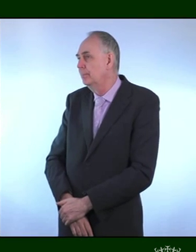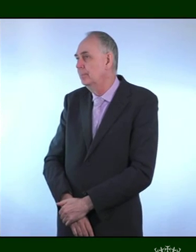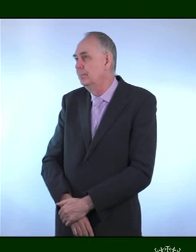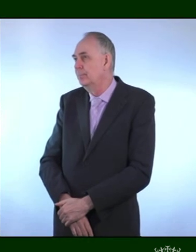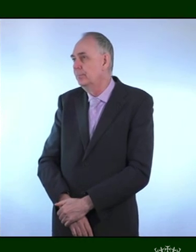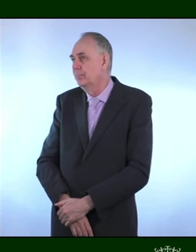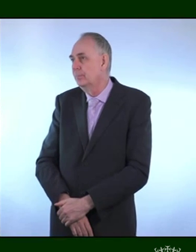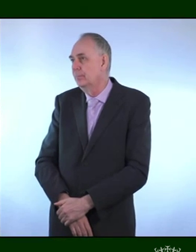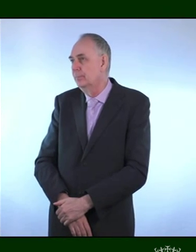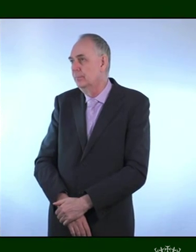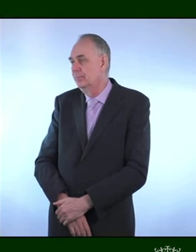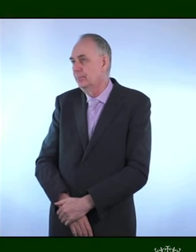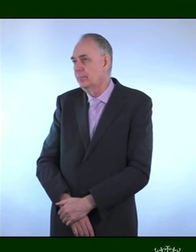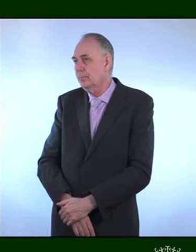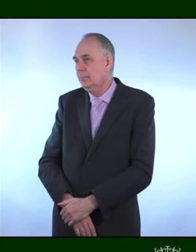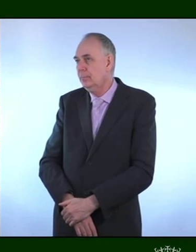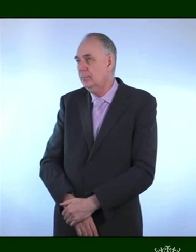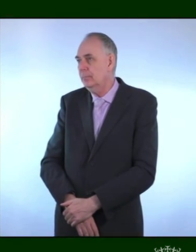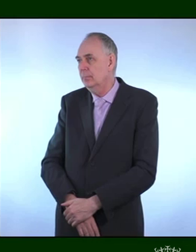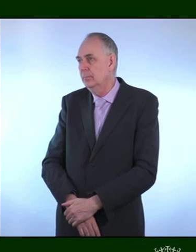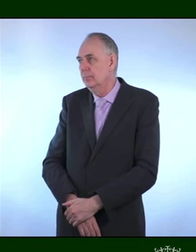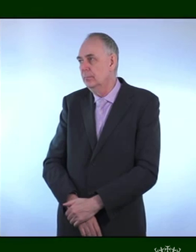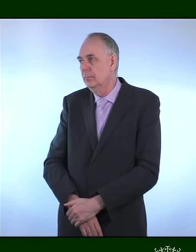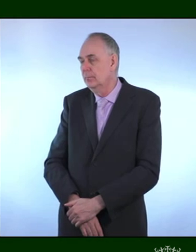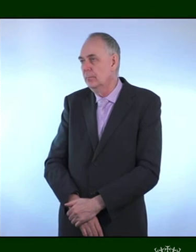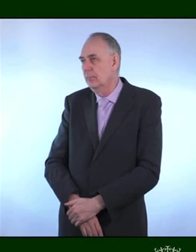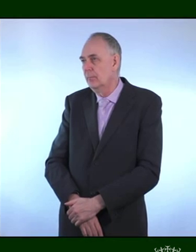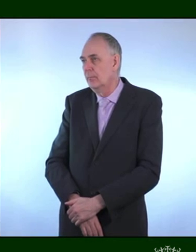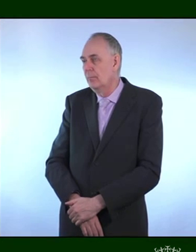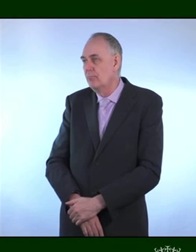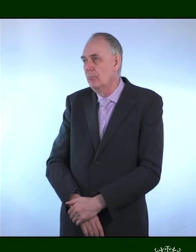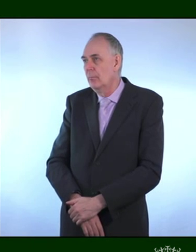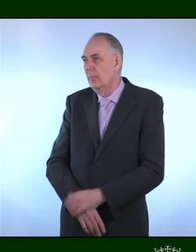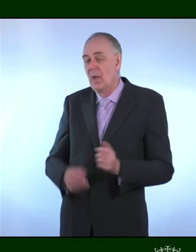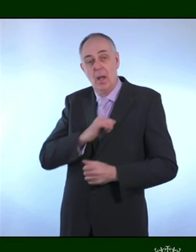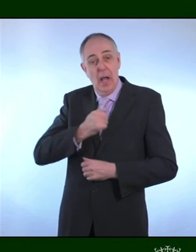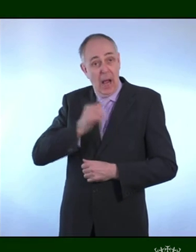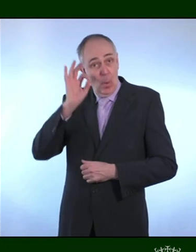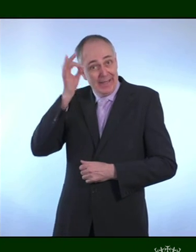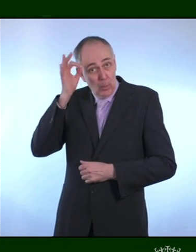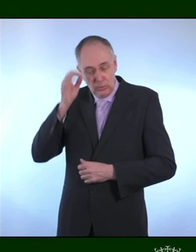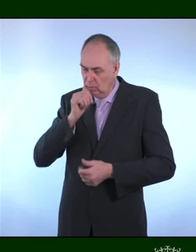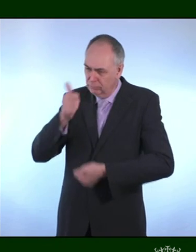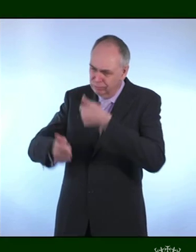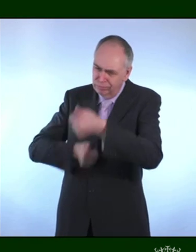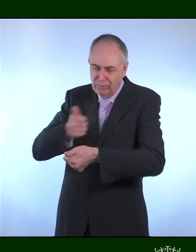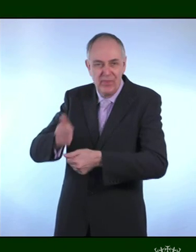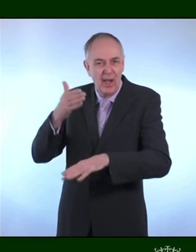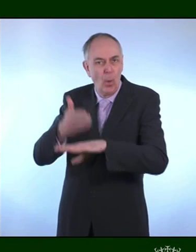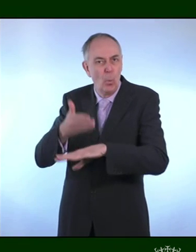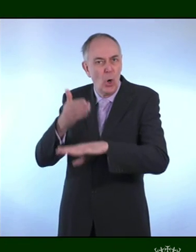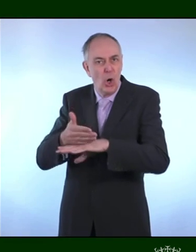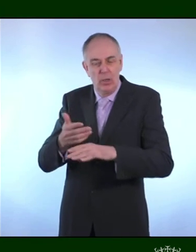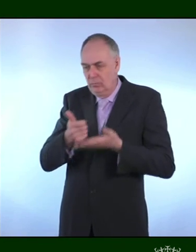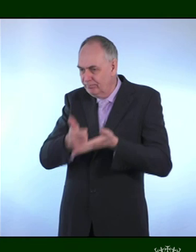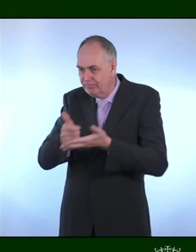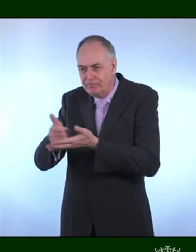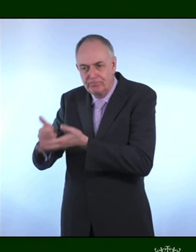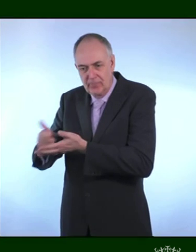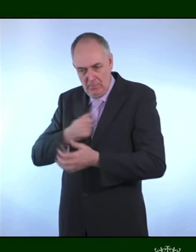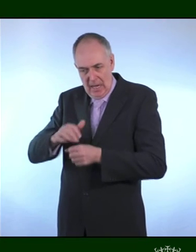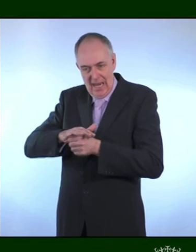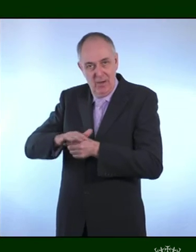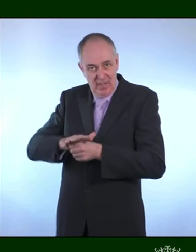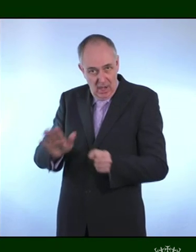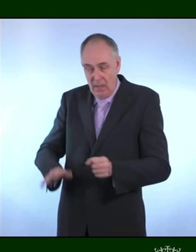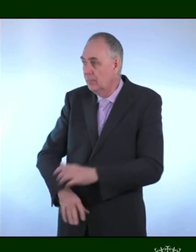I thank Broxbourne Borough Council, particularly the leader and the chief executive and all the staff for their brilliant work in co-ordinating aid and support across my borough.